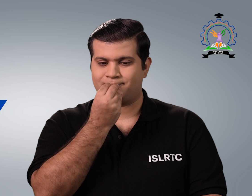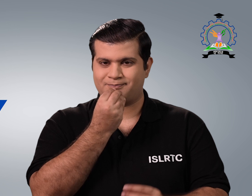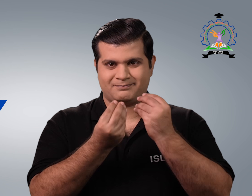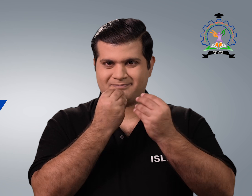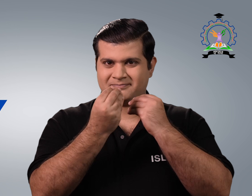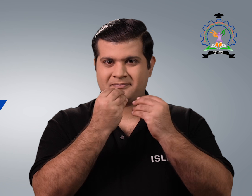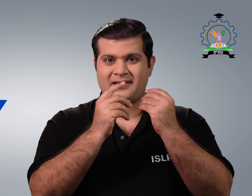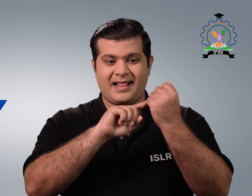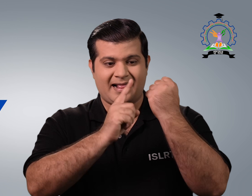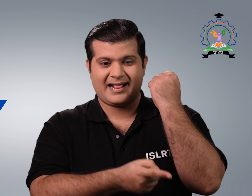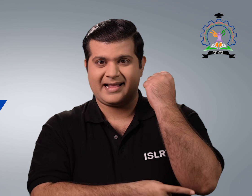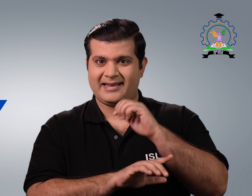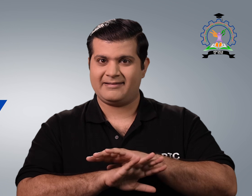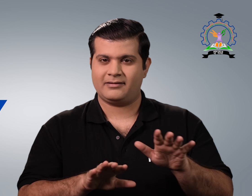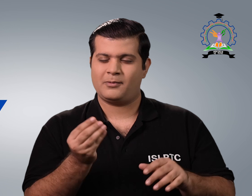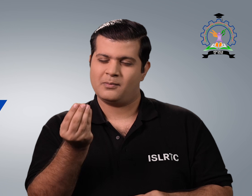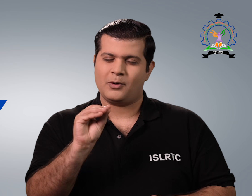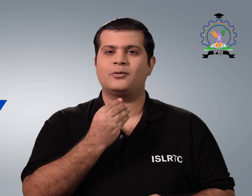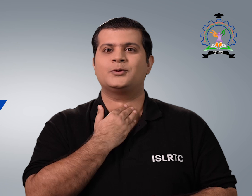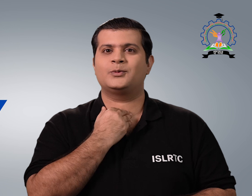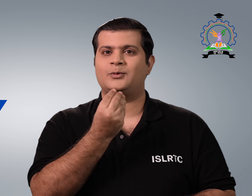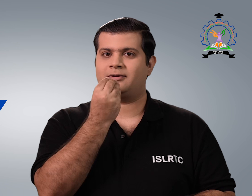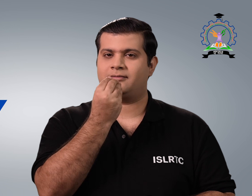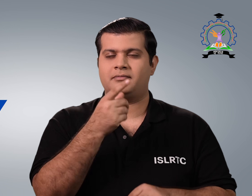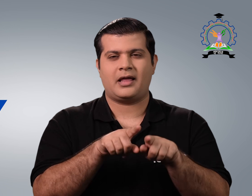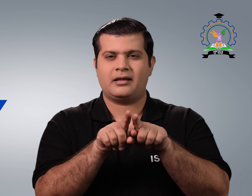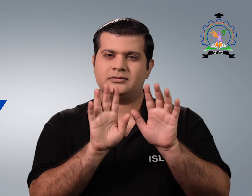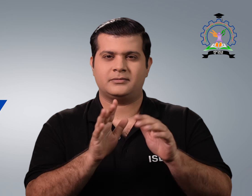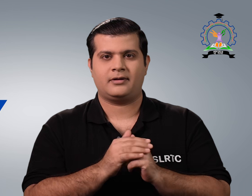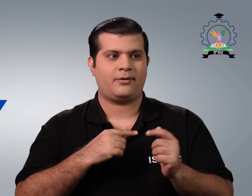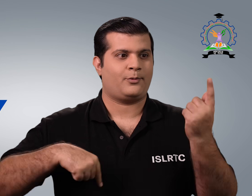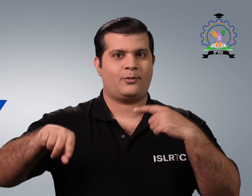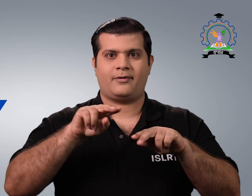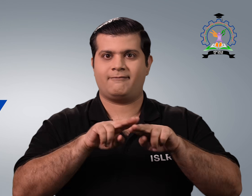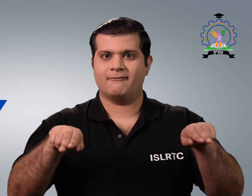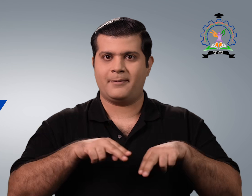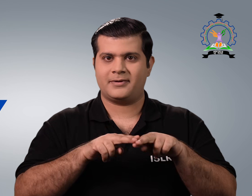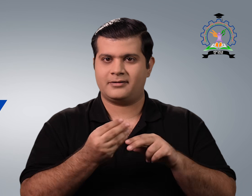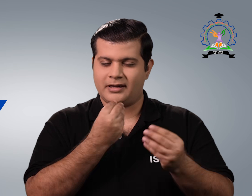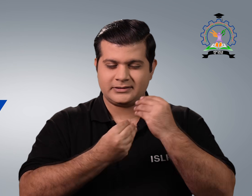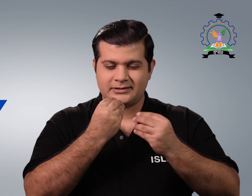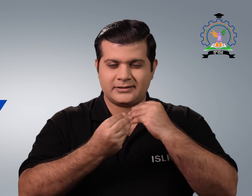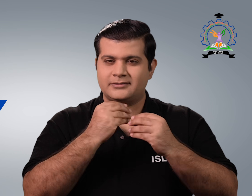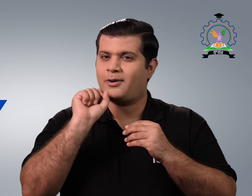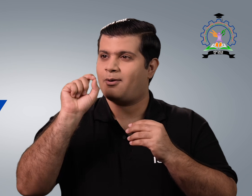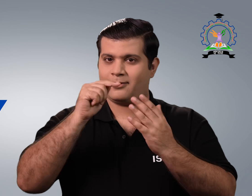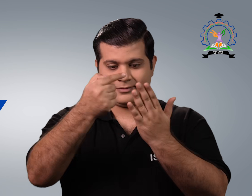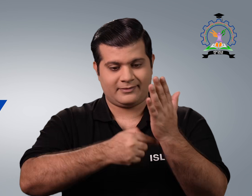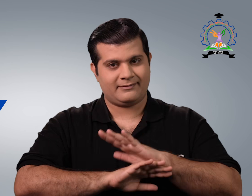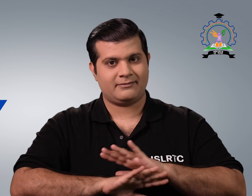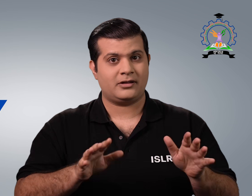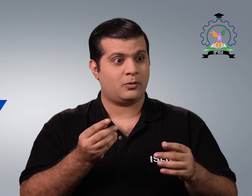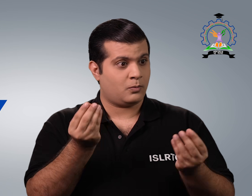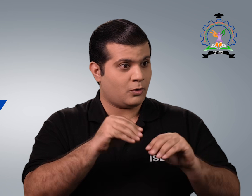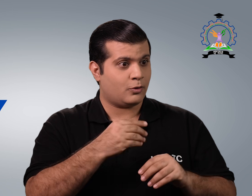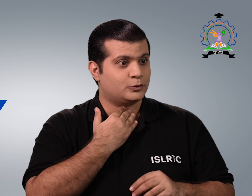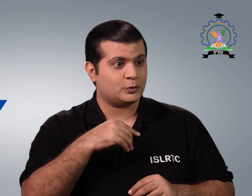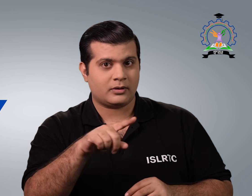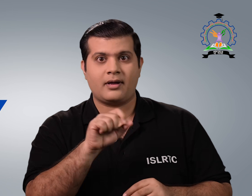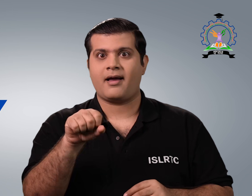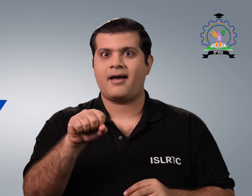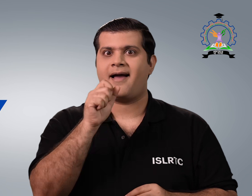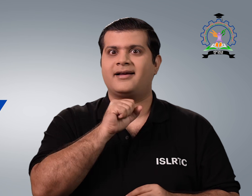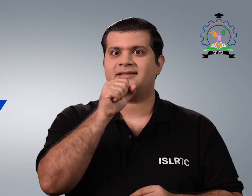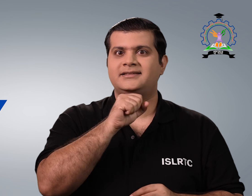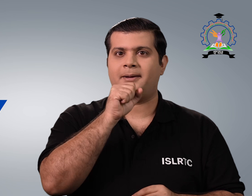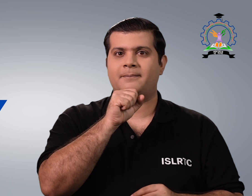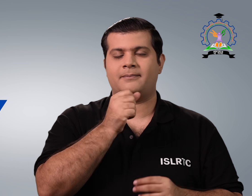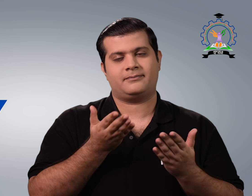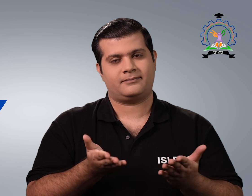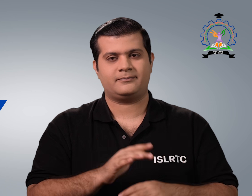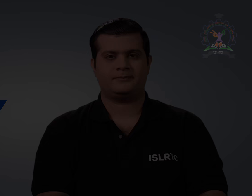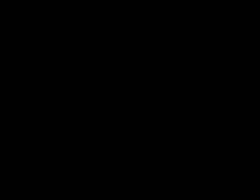Dessert is a sweet dish typically eaten at the end of a meal. For example, after their meal, a family chooses to have ice cream for dessert.